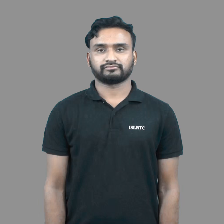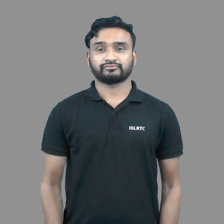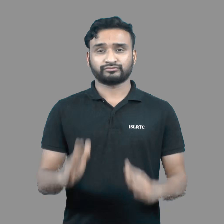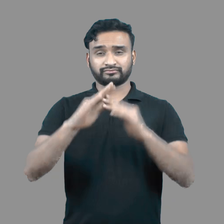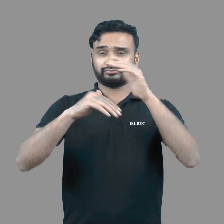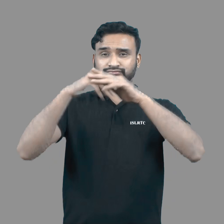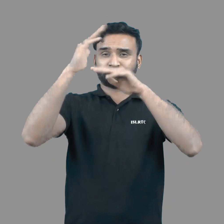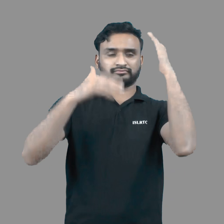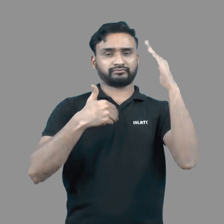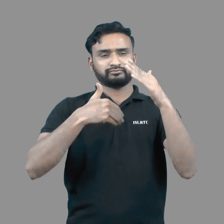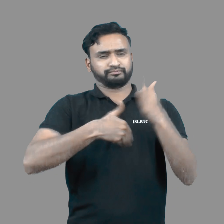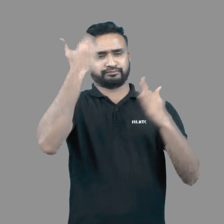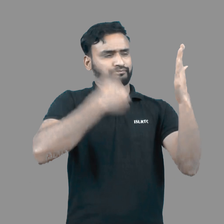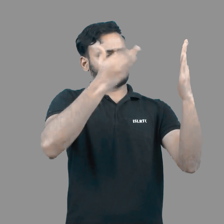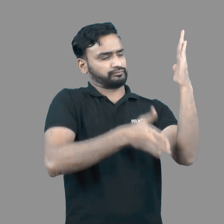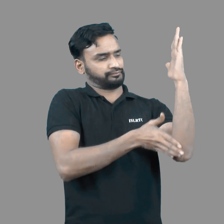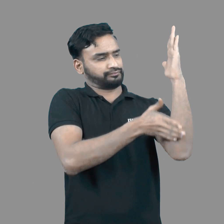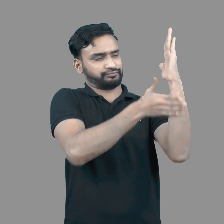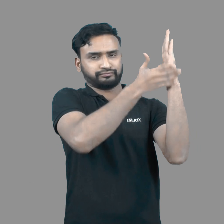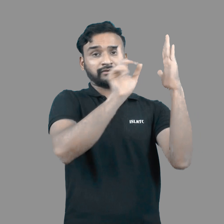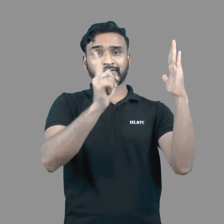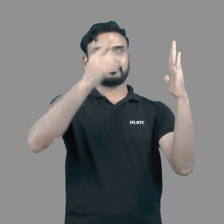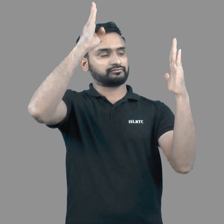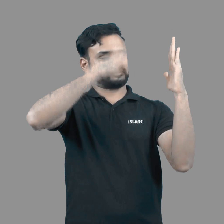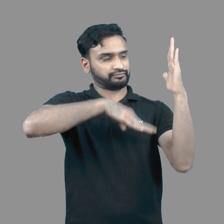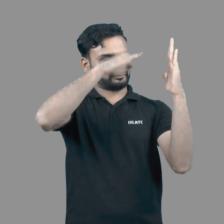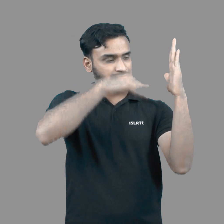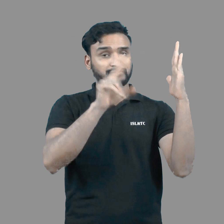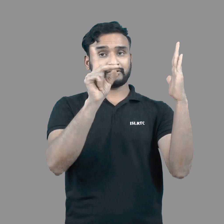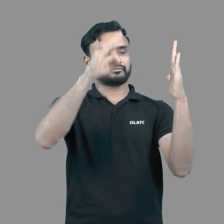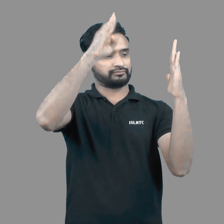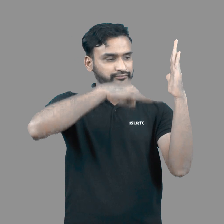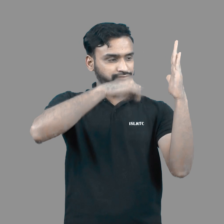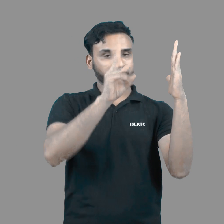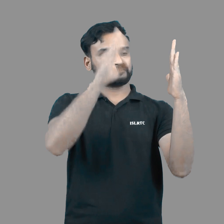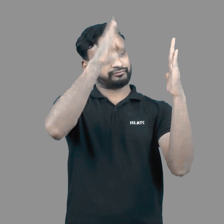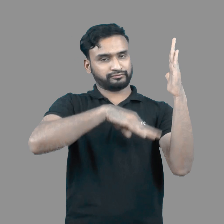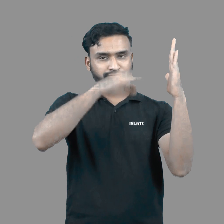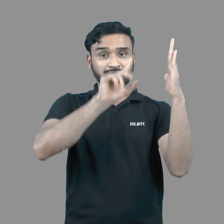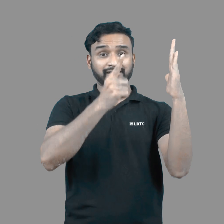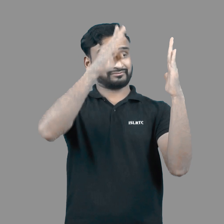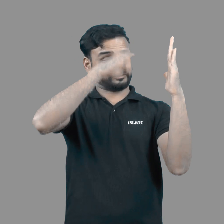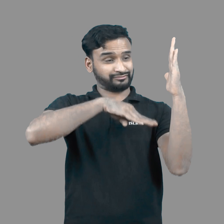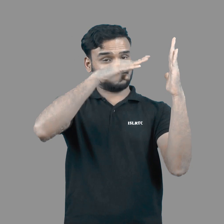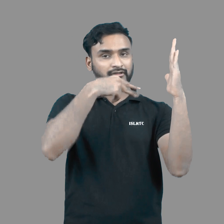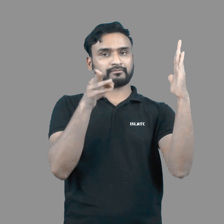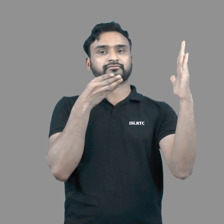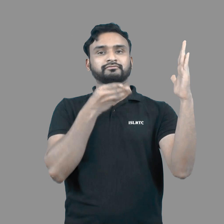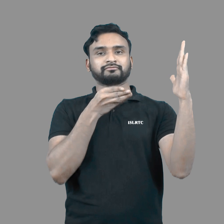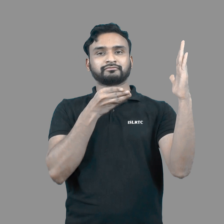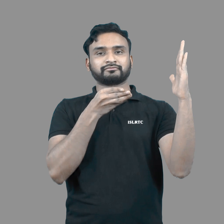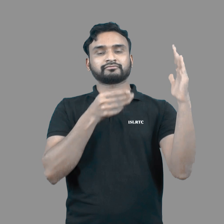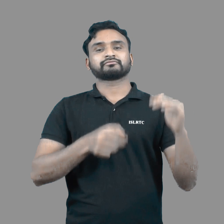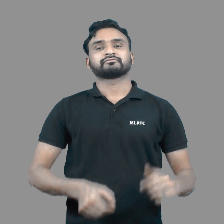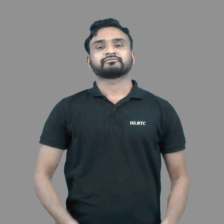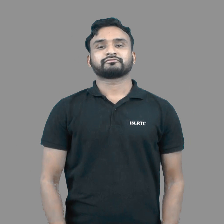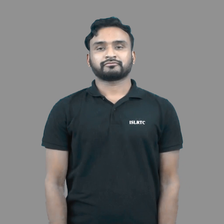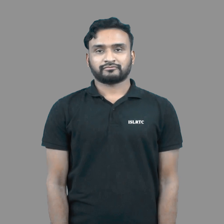First Coat